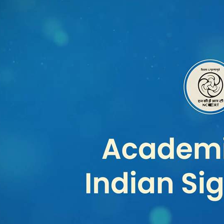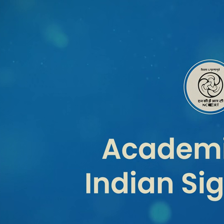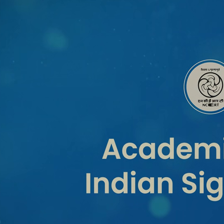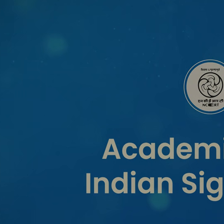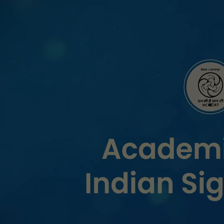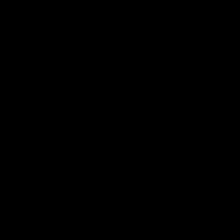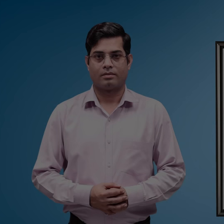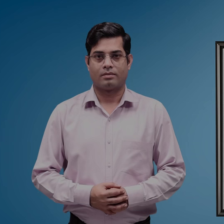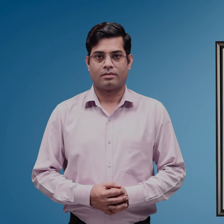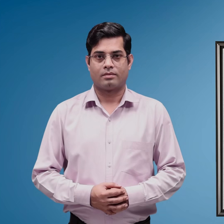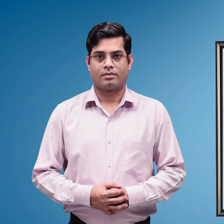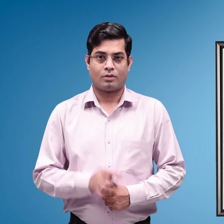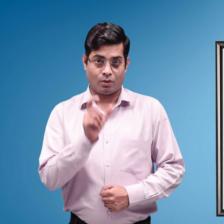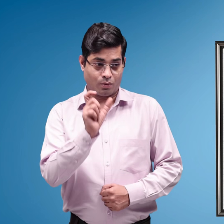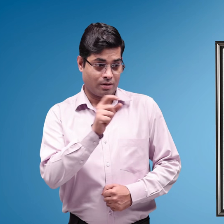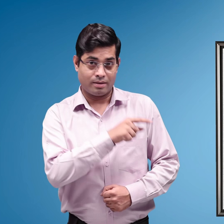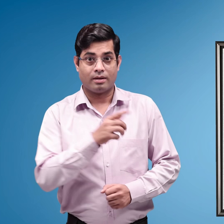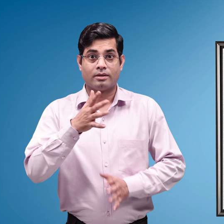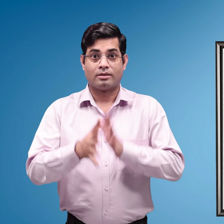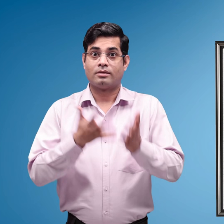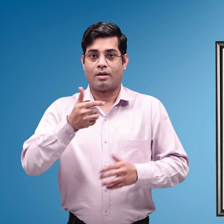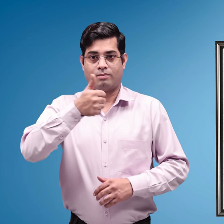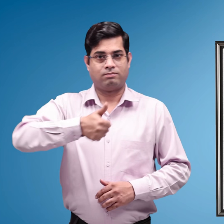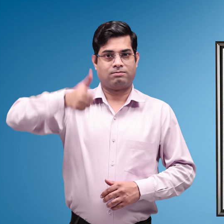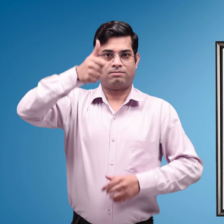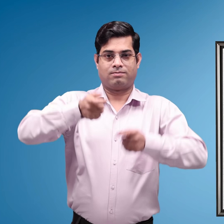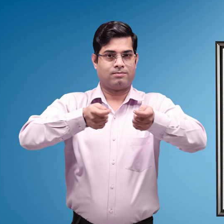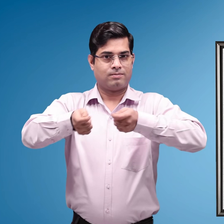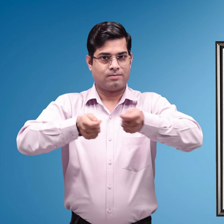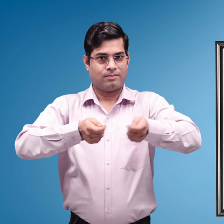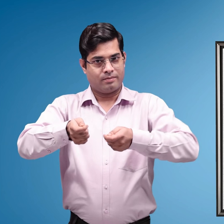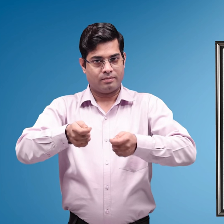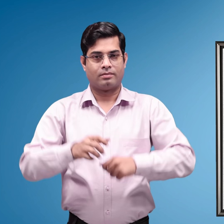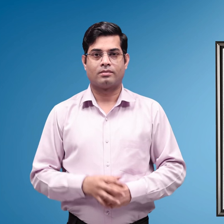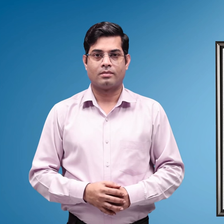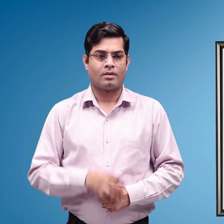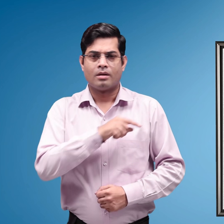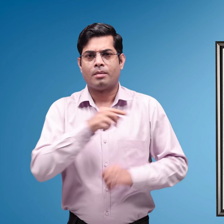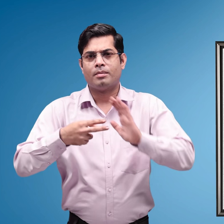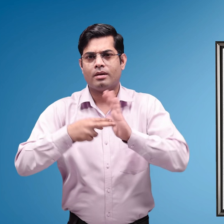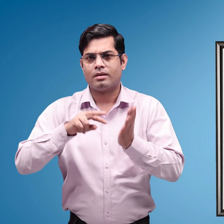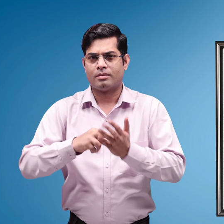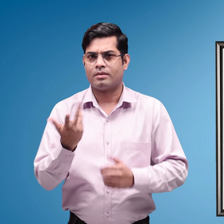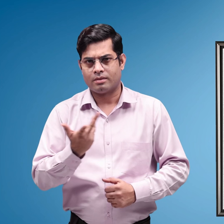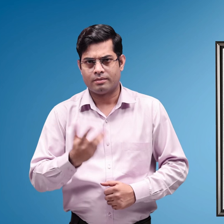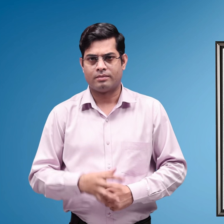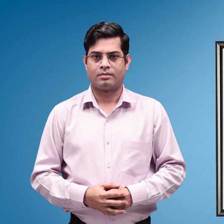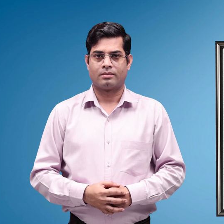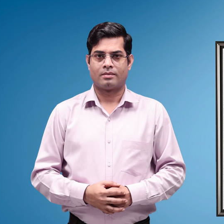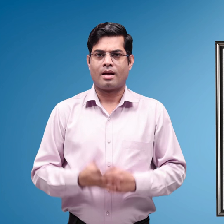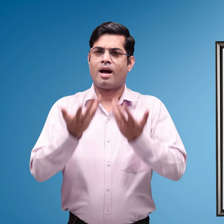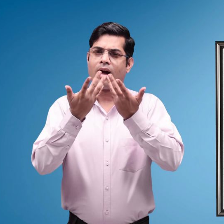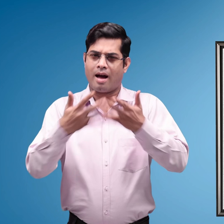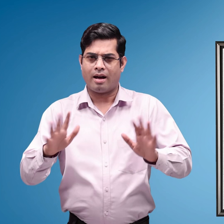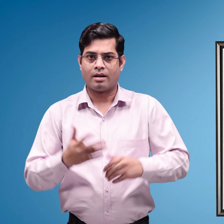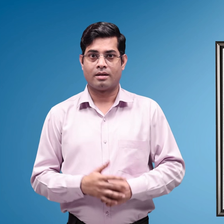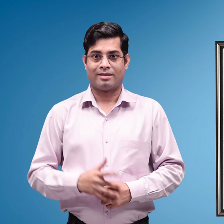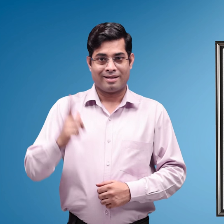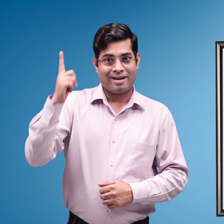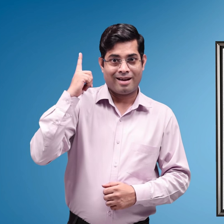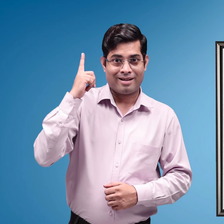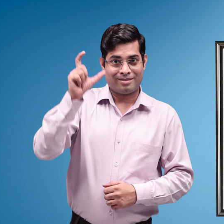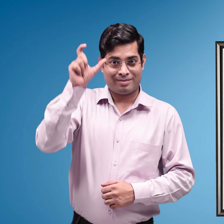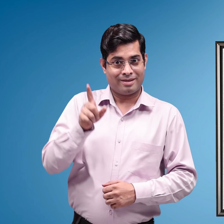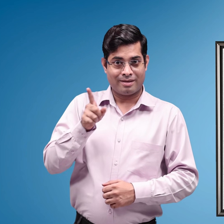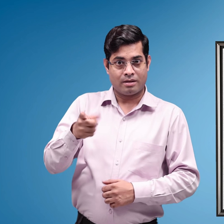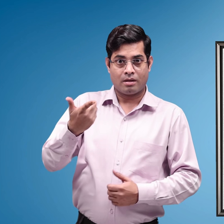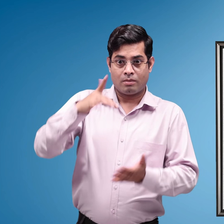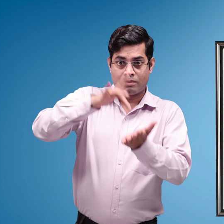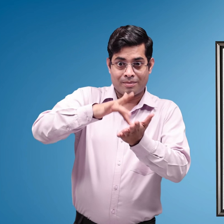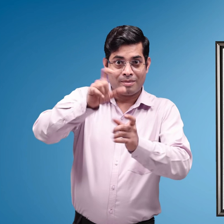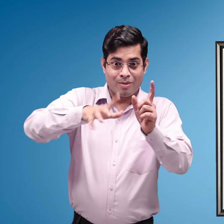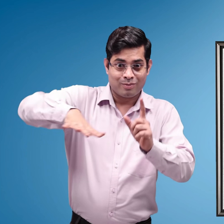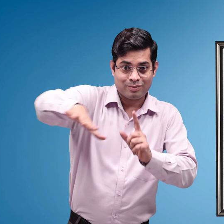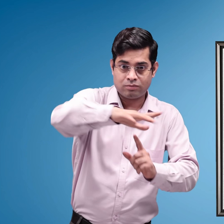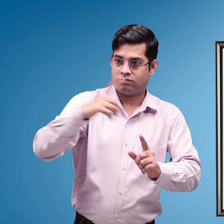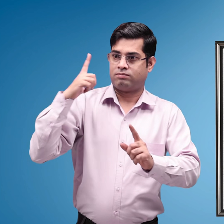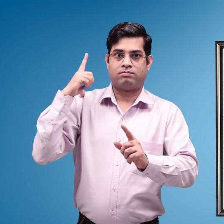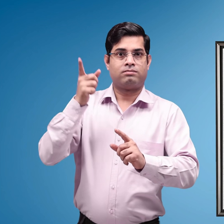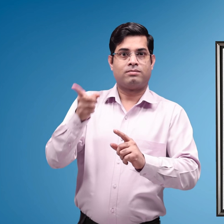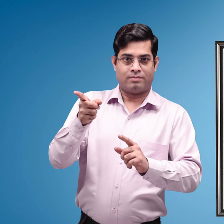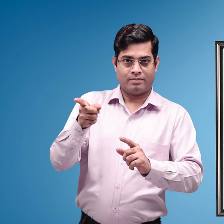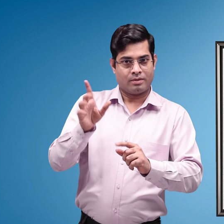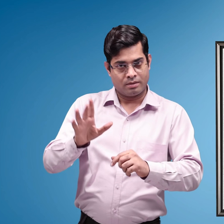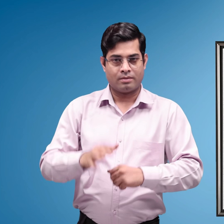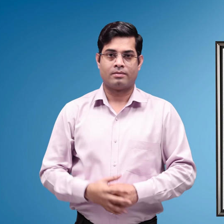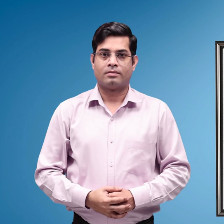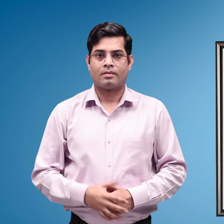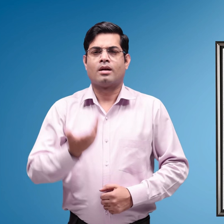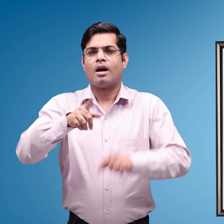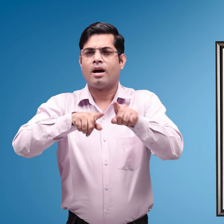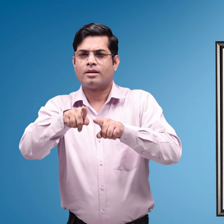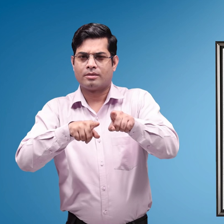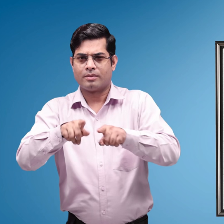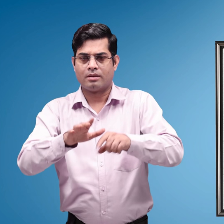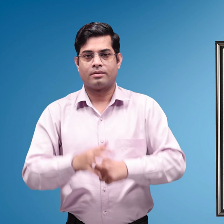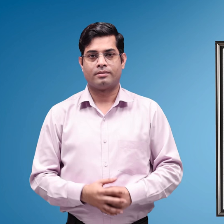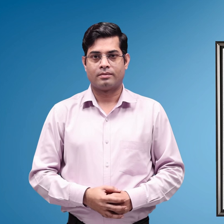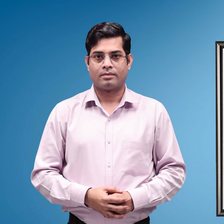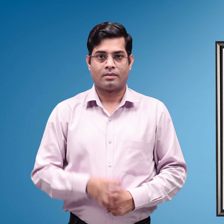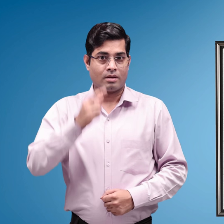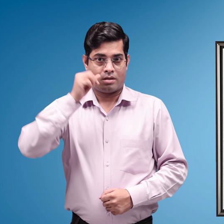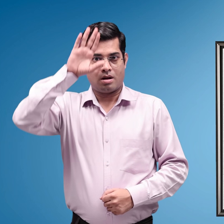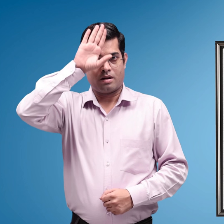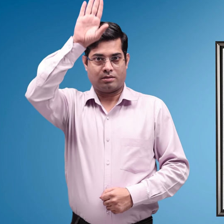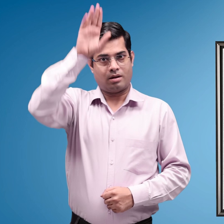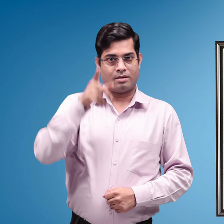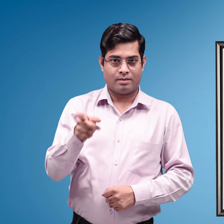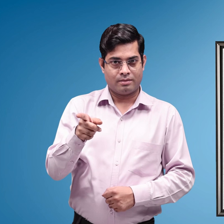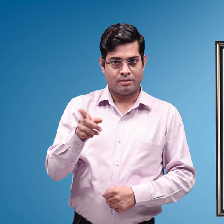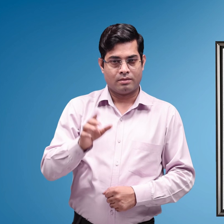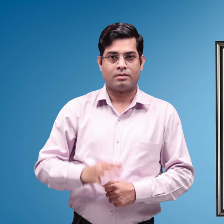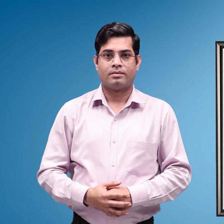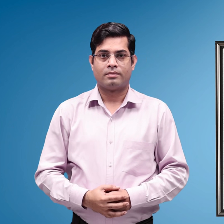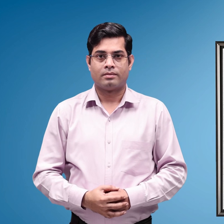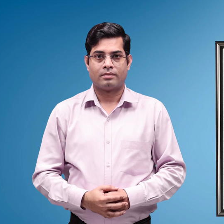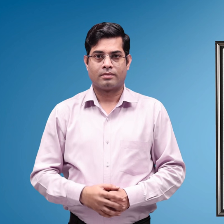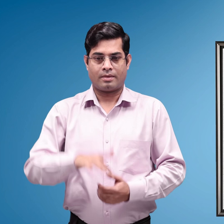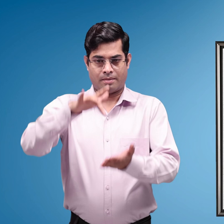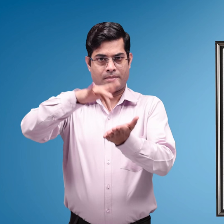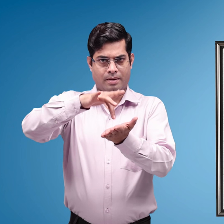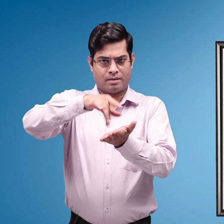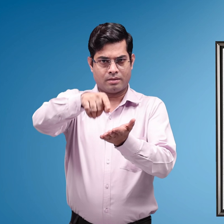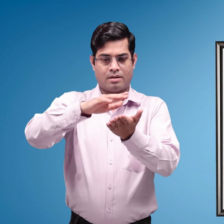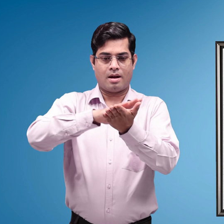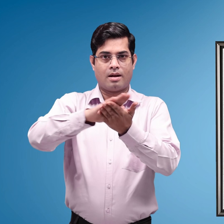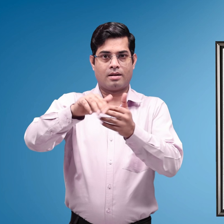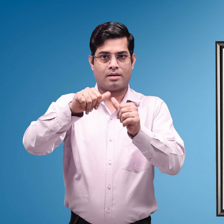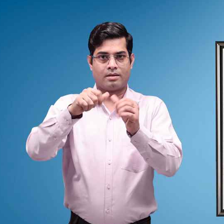ruler This sign means ruler. A ruler in general means someone who is a leader and controls a place, for example a king. In Harappan cities, there were several rulers.